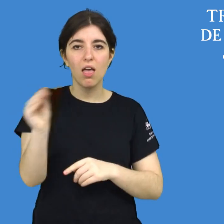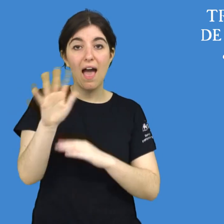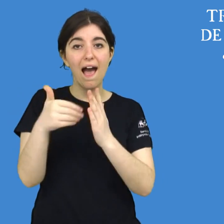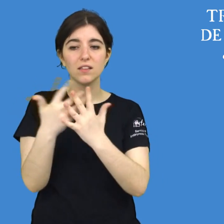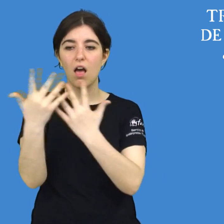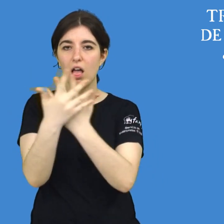hasta